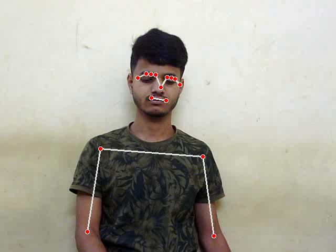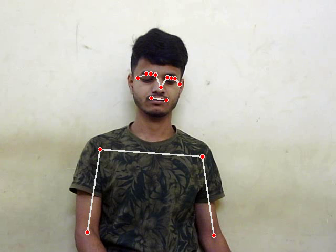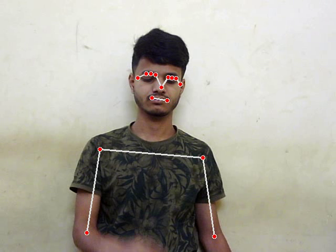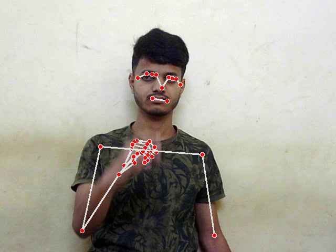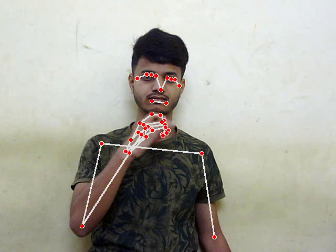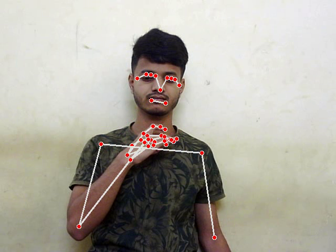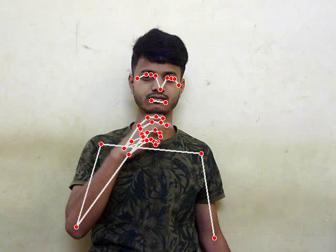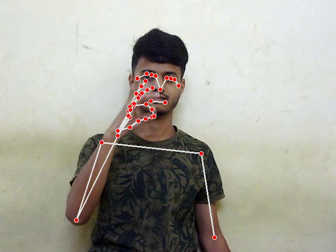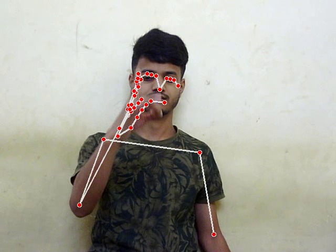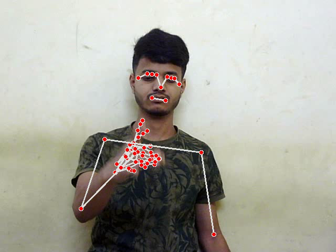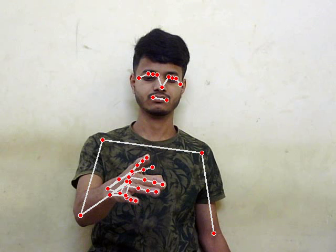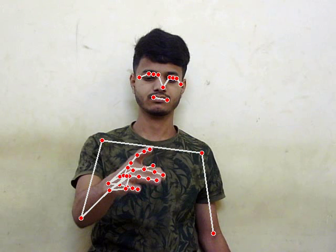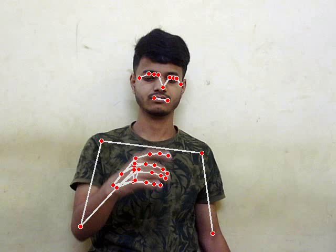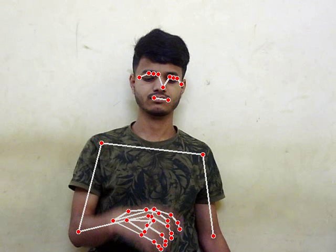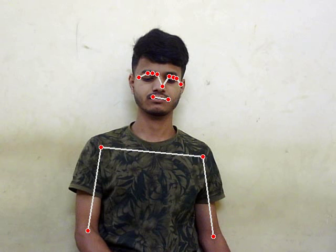like